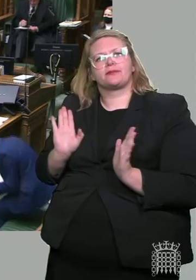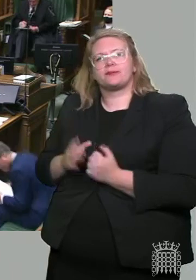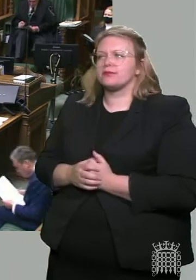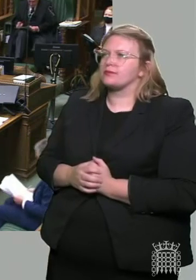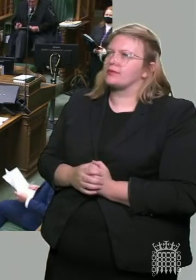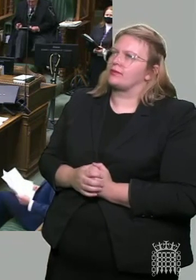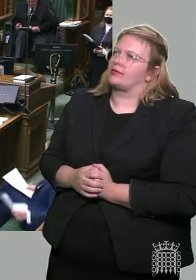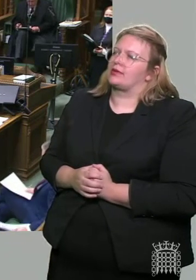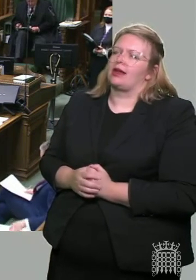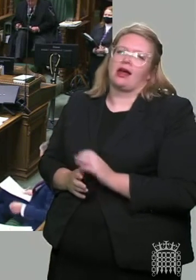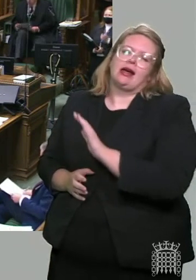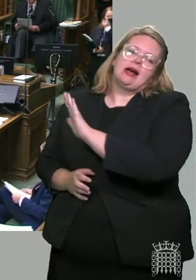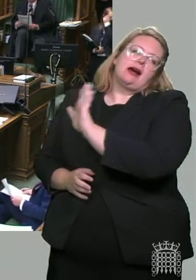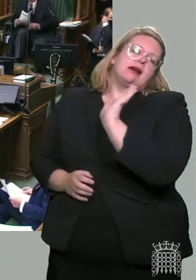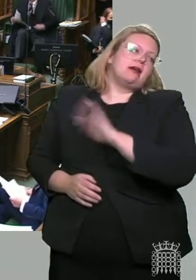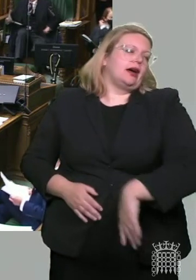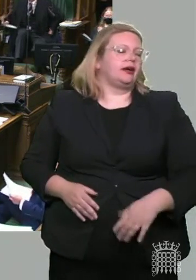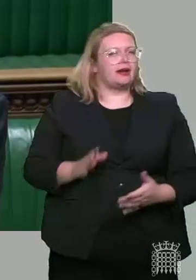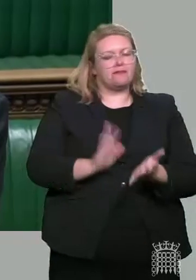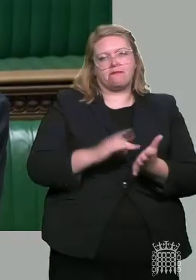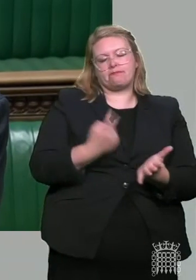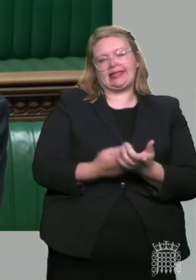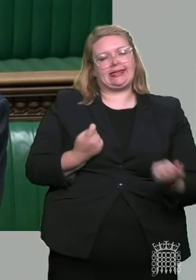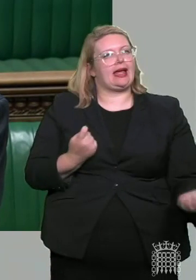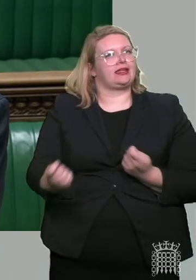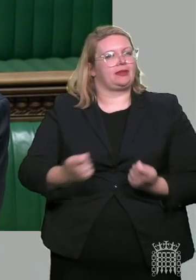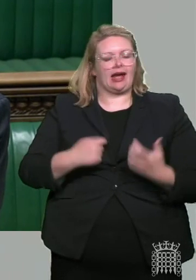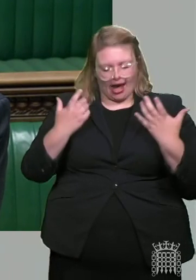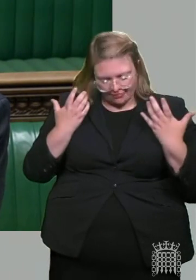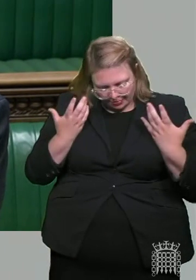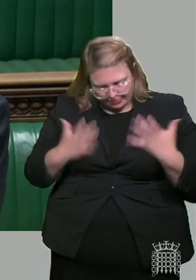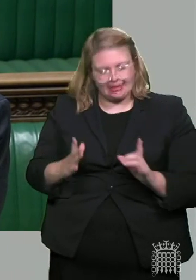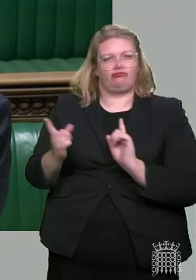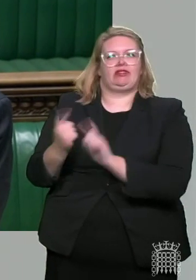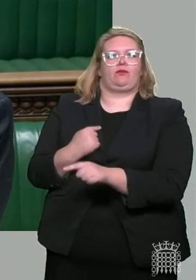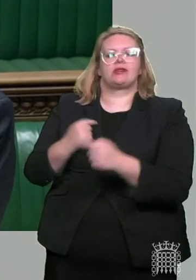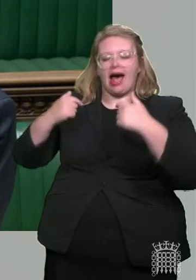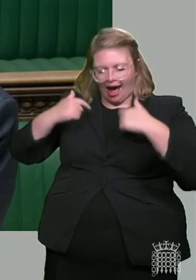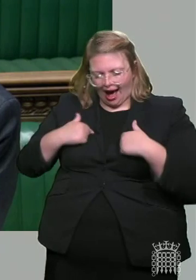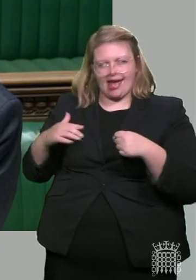I have given the right honourable and learned Gentleman the answer, and the answer is that I have covered the costs.